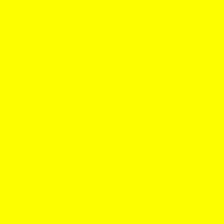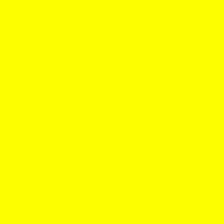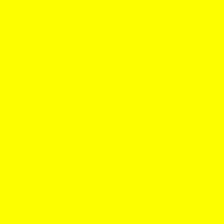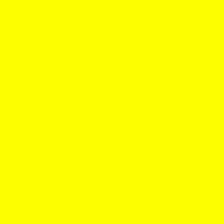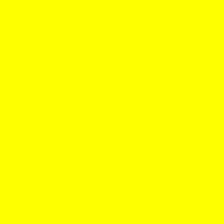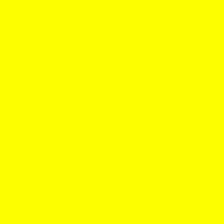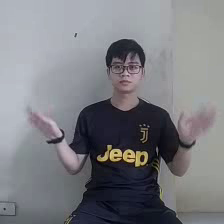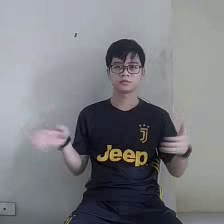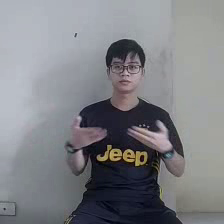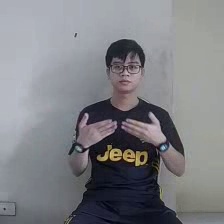Bế mạc